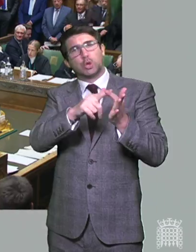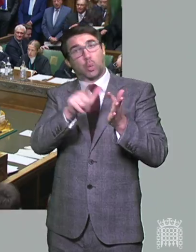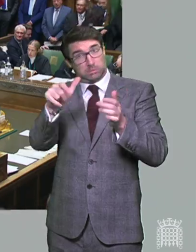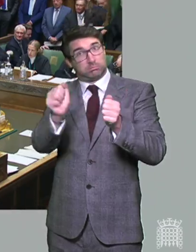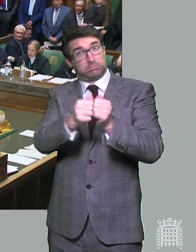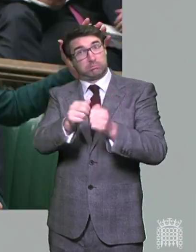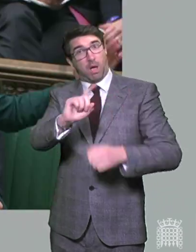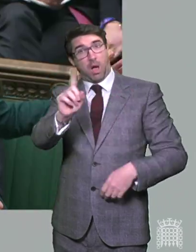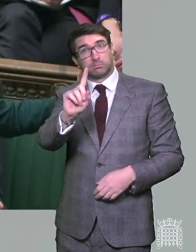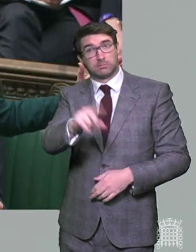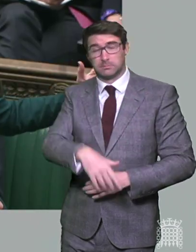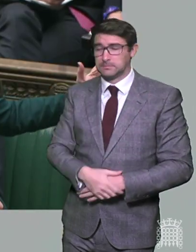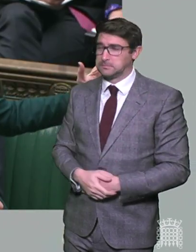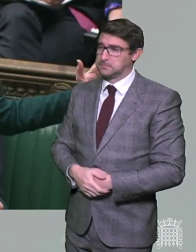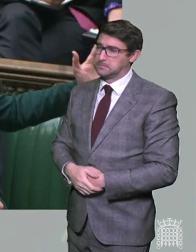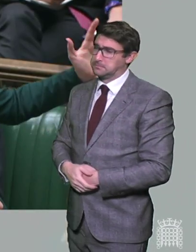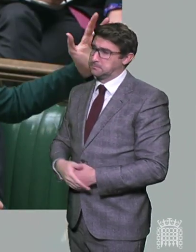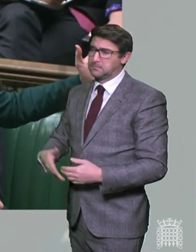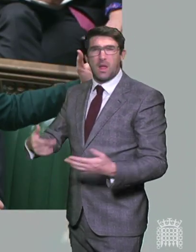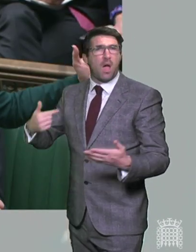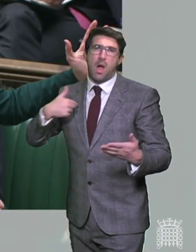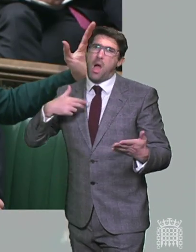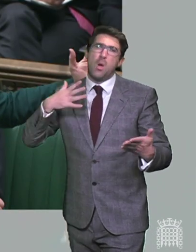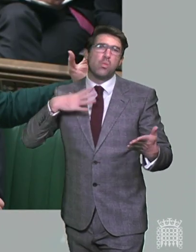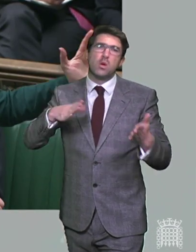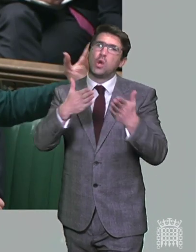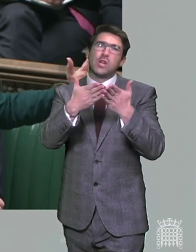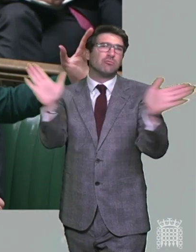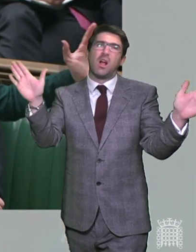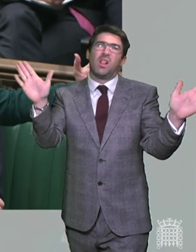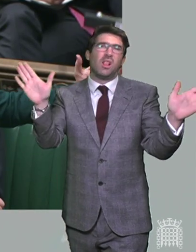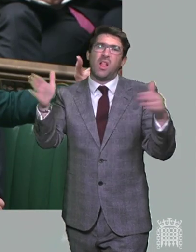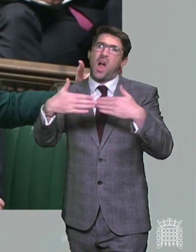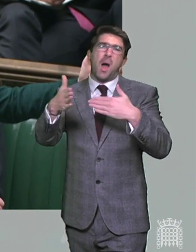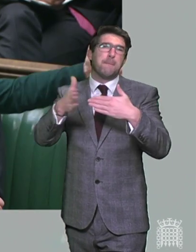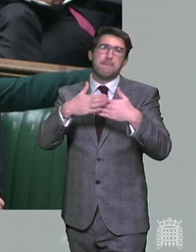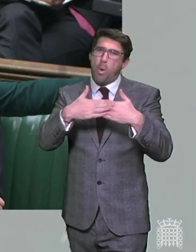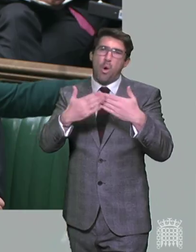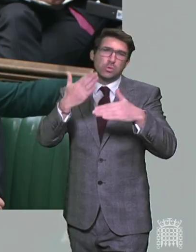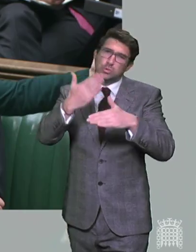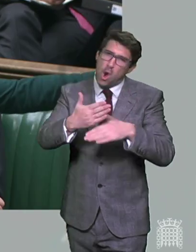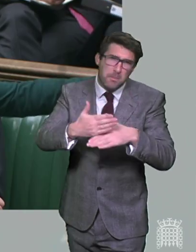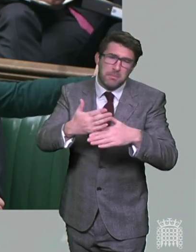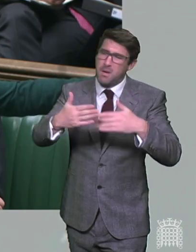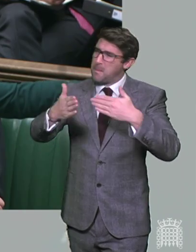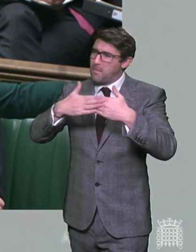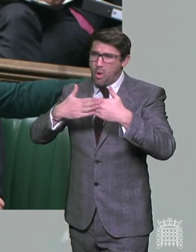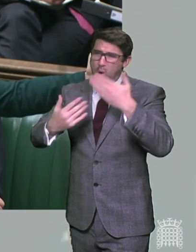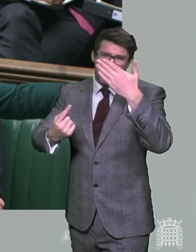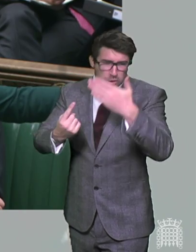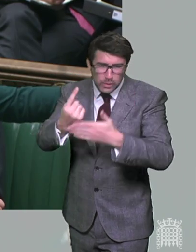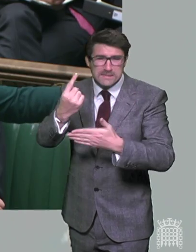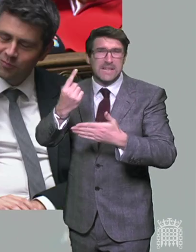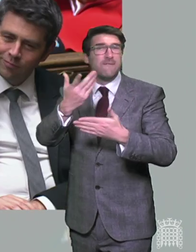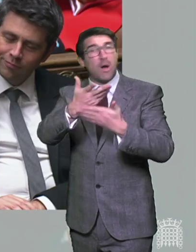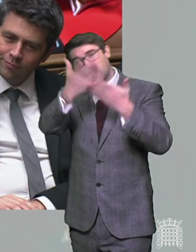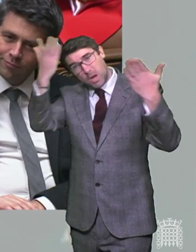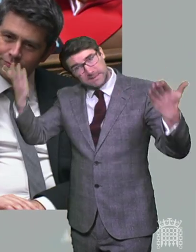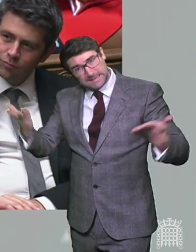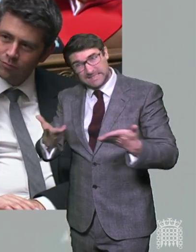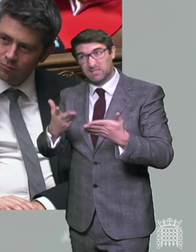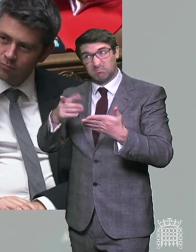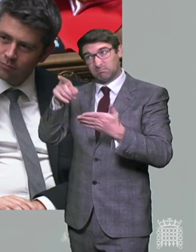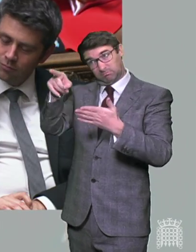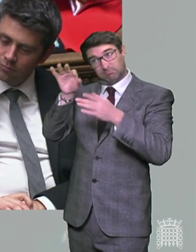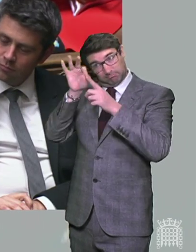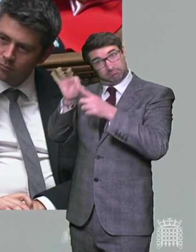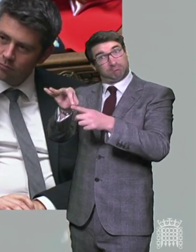I want to see more jobs, more opportunities and more homes for local people in Cornwall, which I know my honourable Friend is working towards with her colleagues.